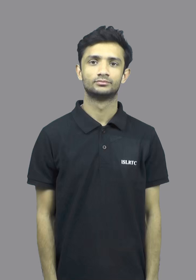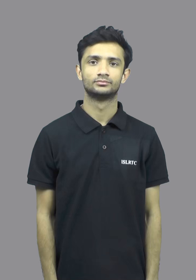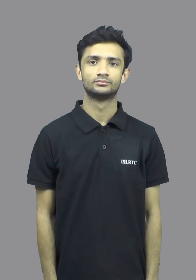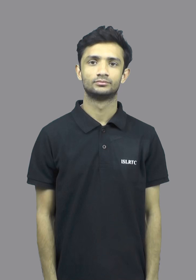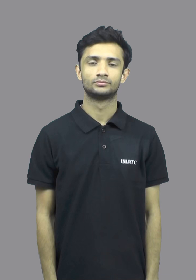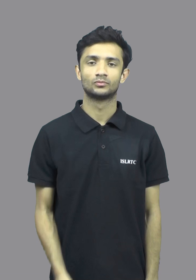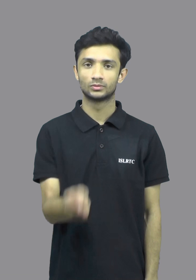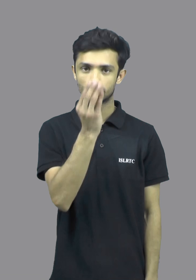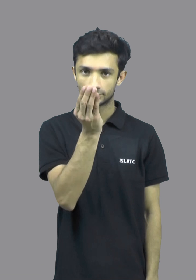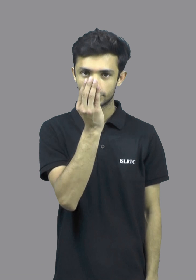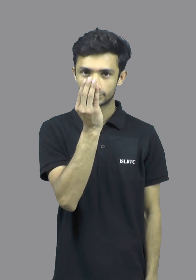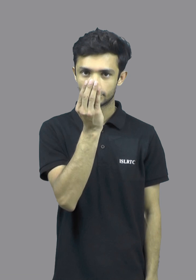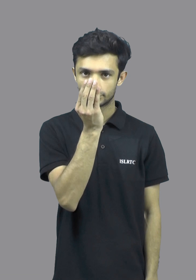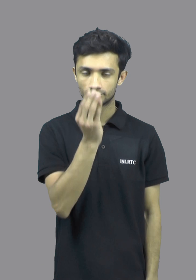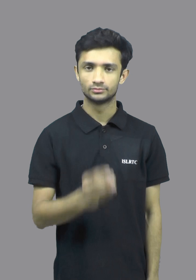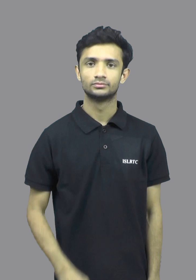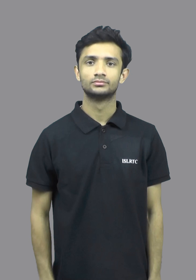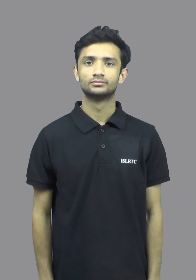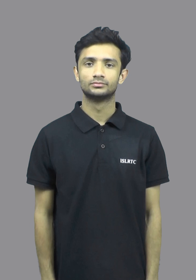Islam Muslim